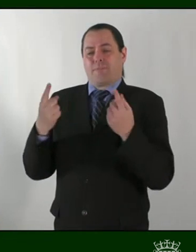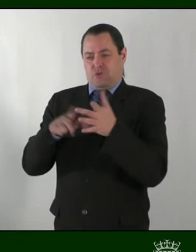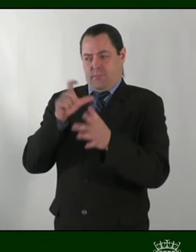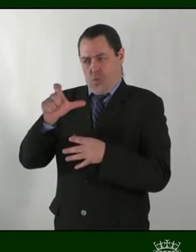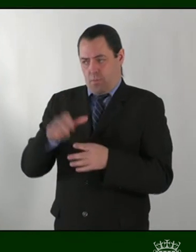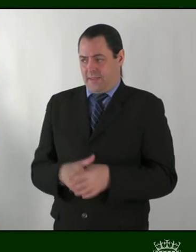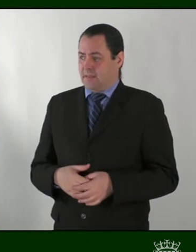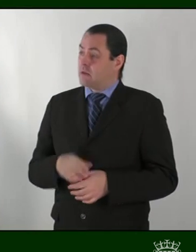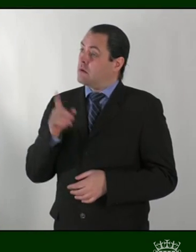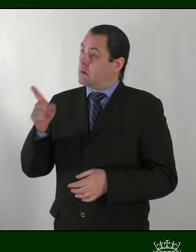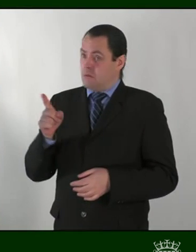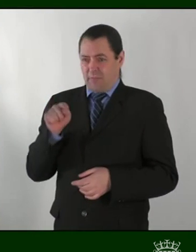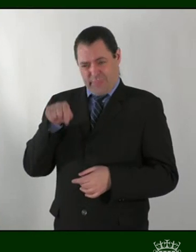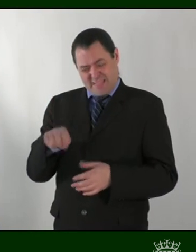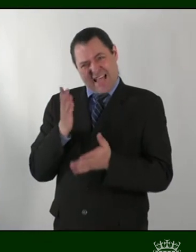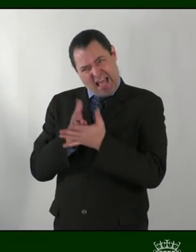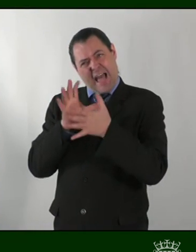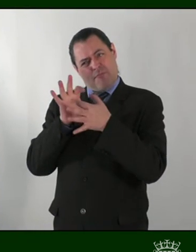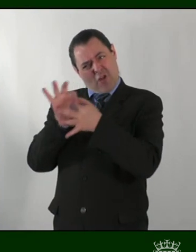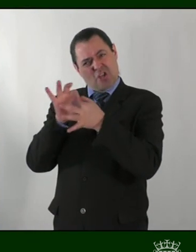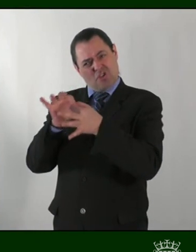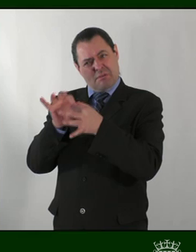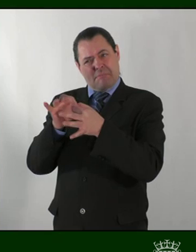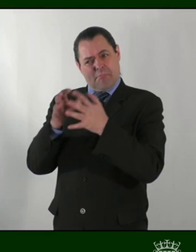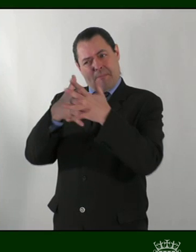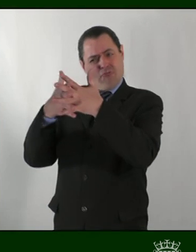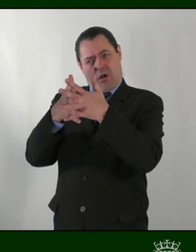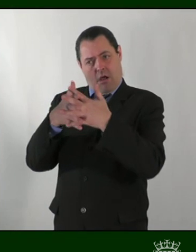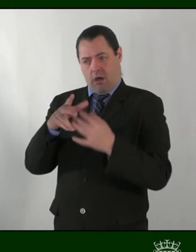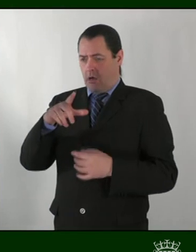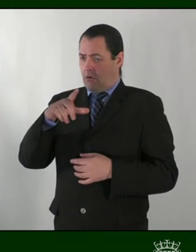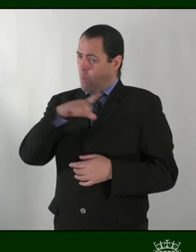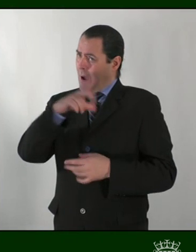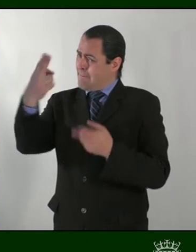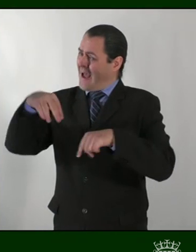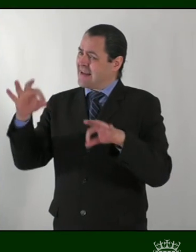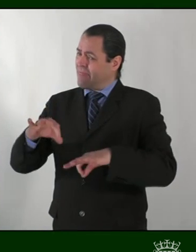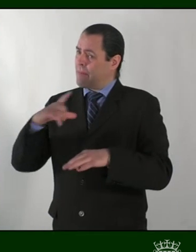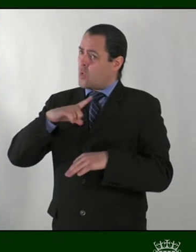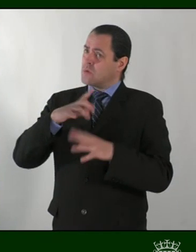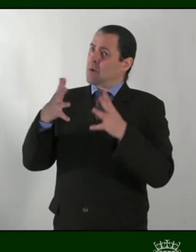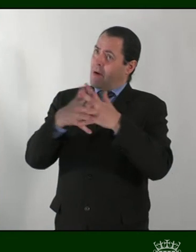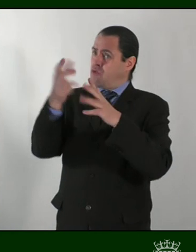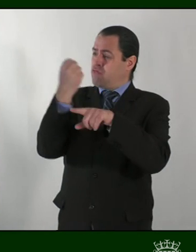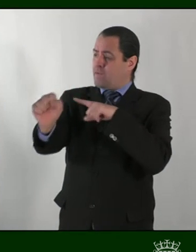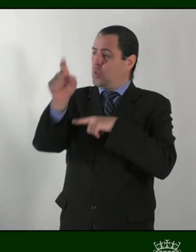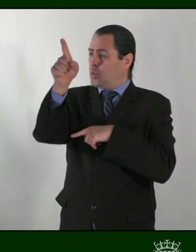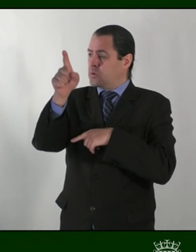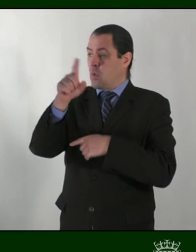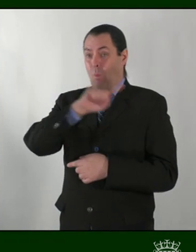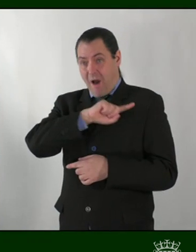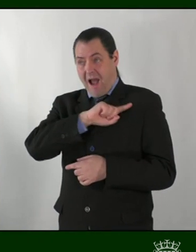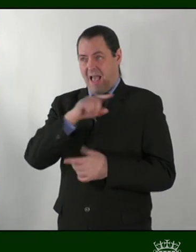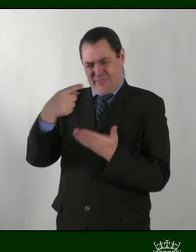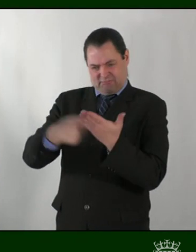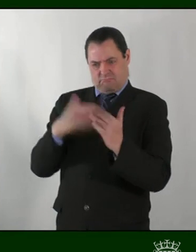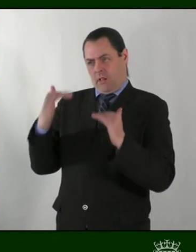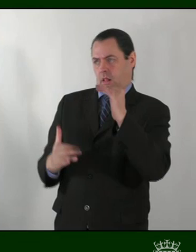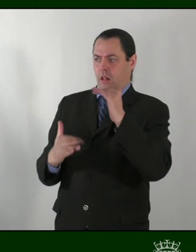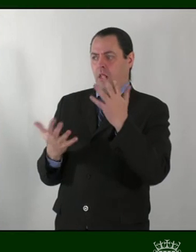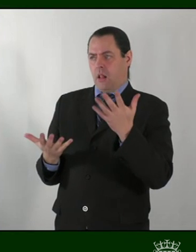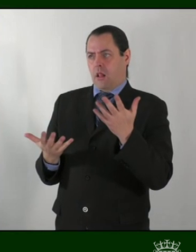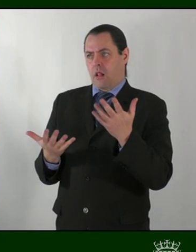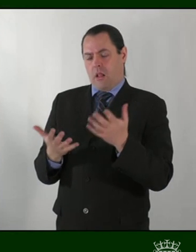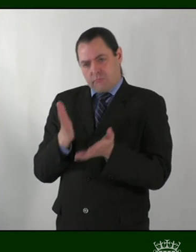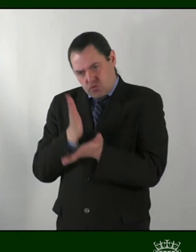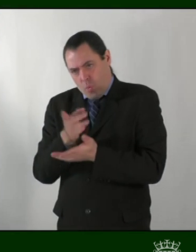It has everything to do with the relationship with the USA that Anne Sacoolas has not been extradited back to Britain, because the US refuses to do it because of this lopsided treaty.